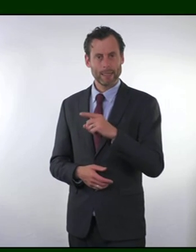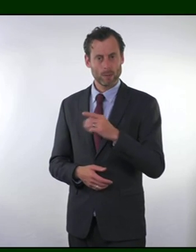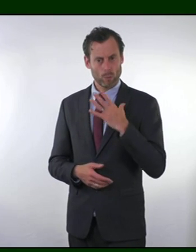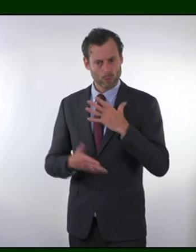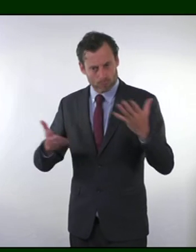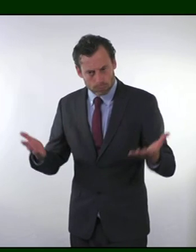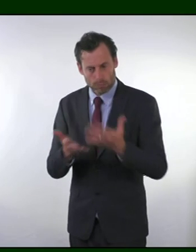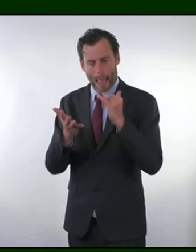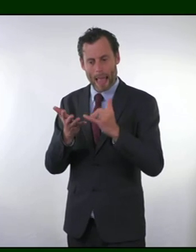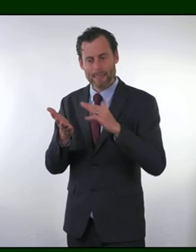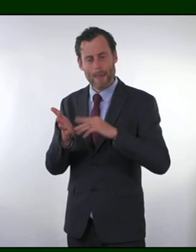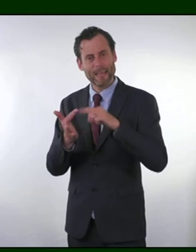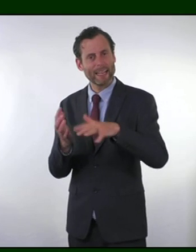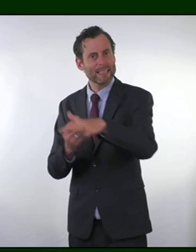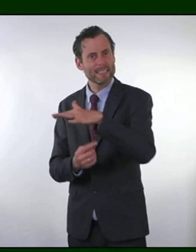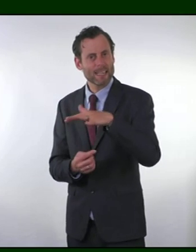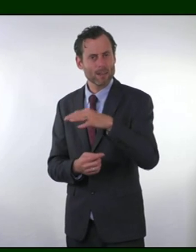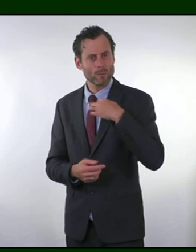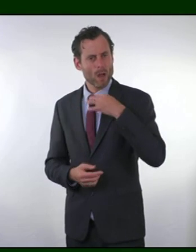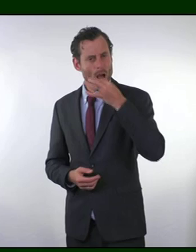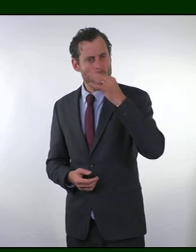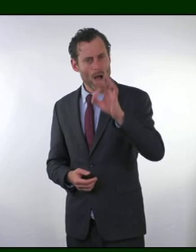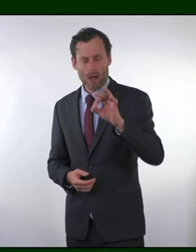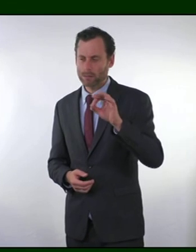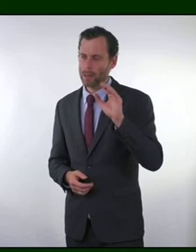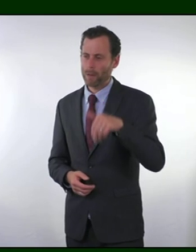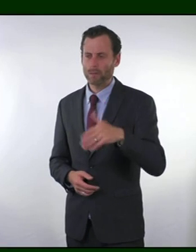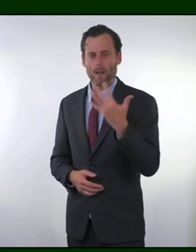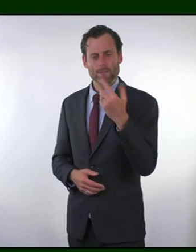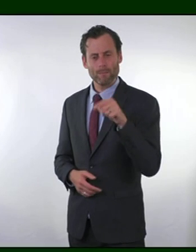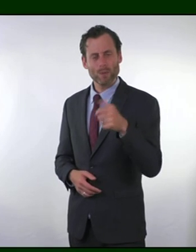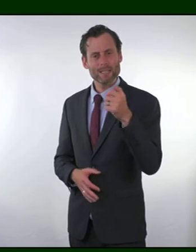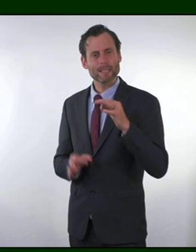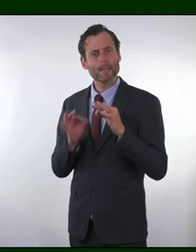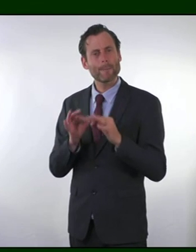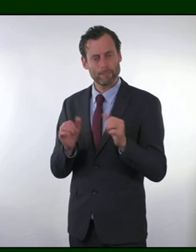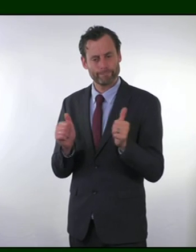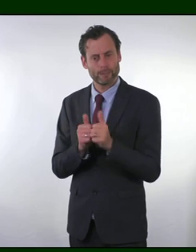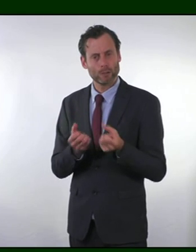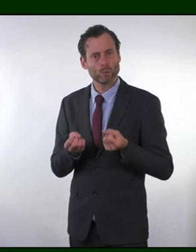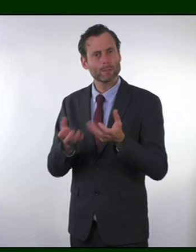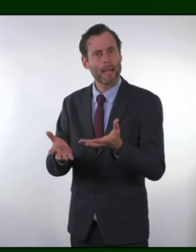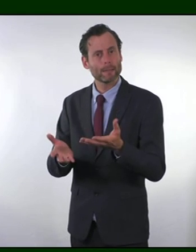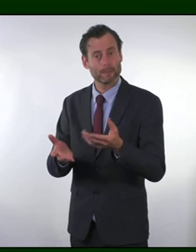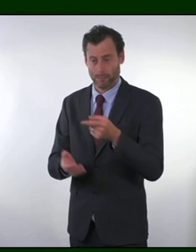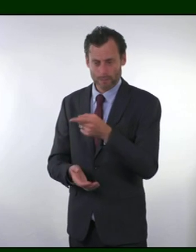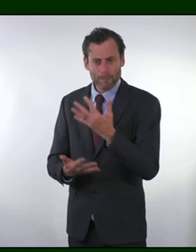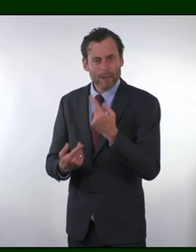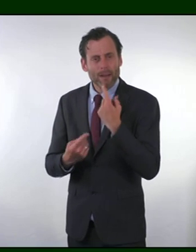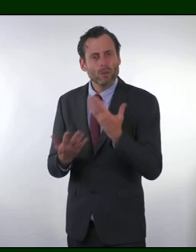I want to ask about the infrastructure funding of, I think, £5.6 billion that he has committed to today.